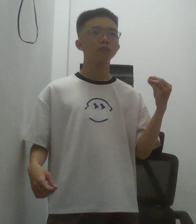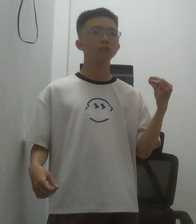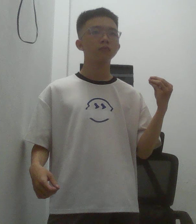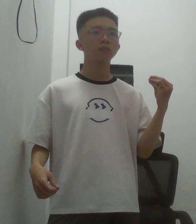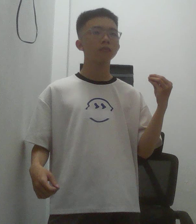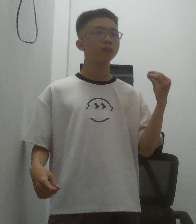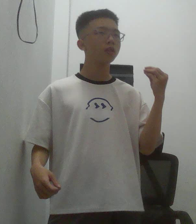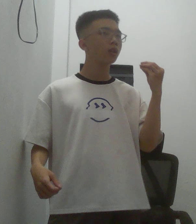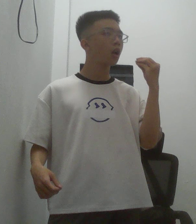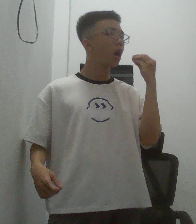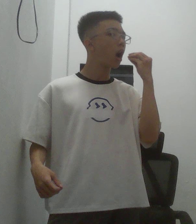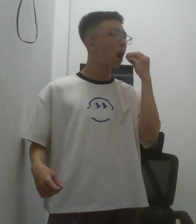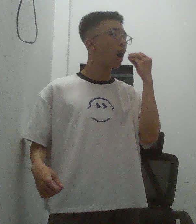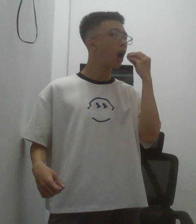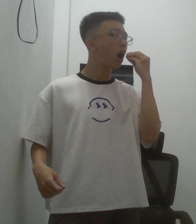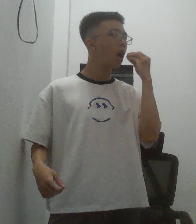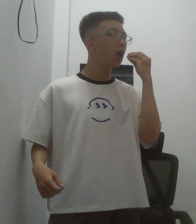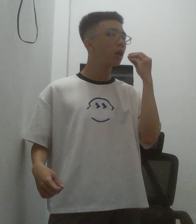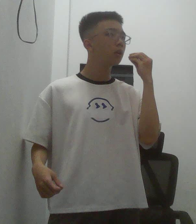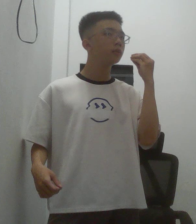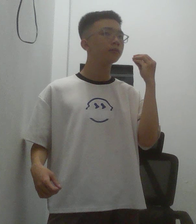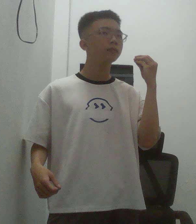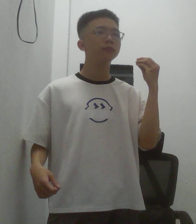an